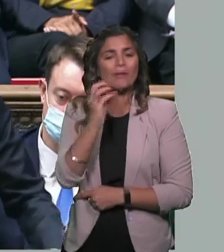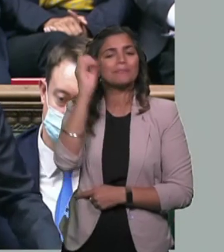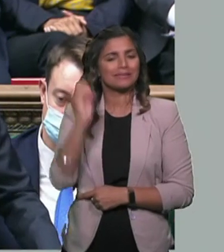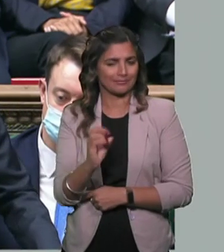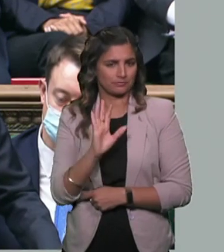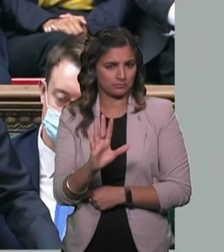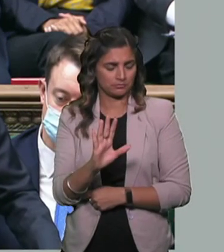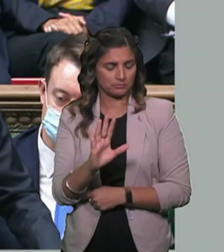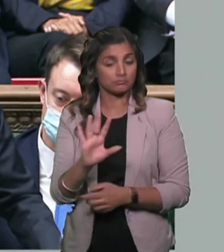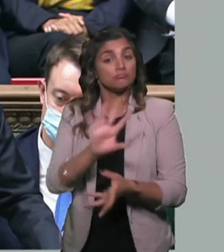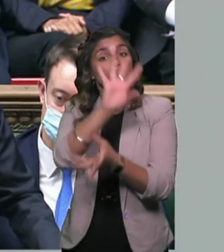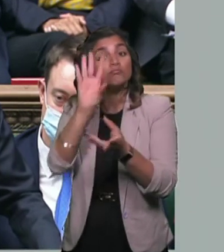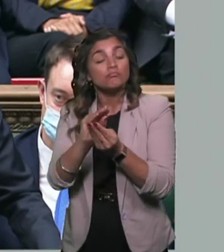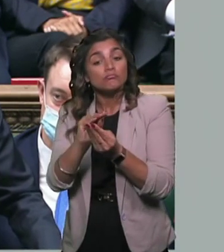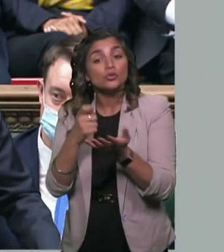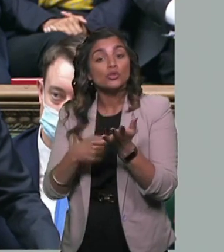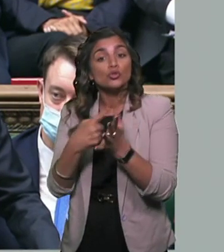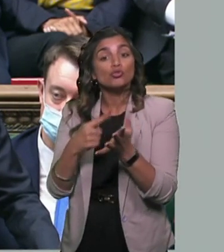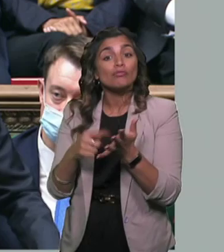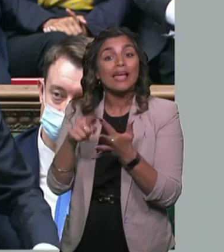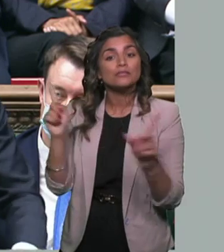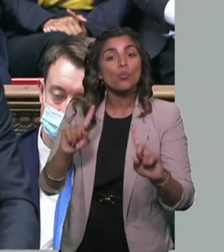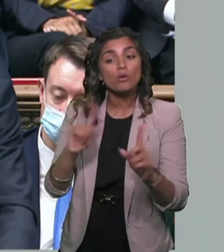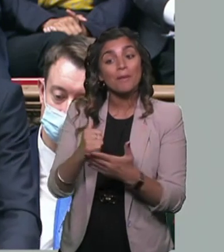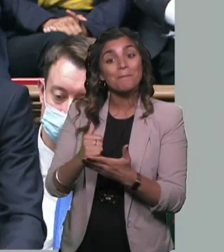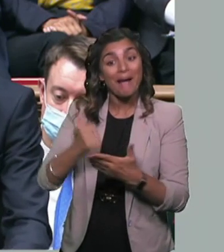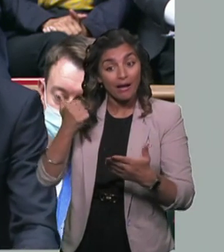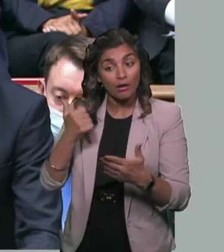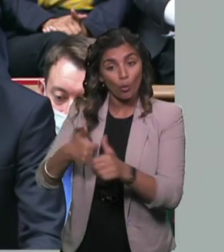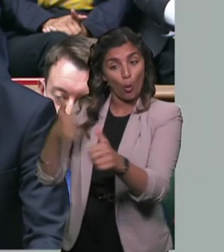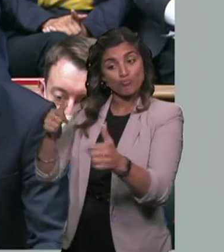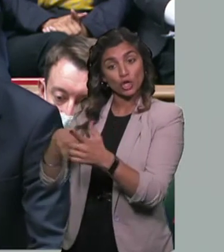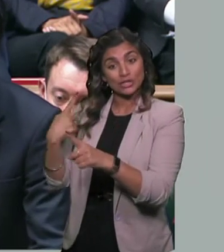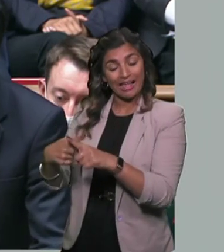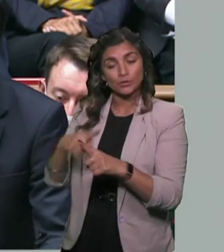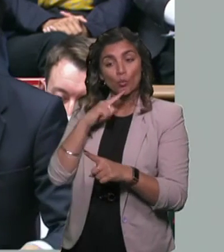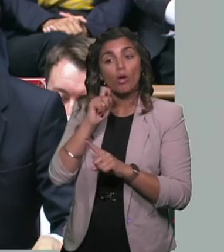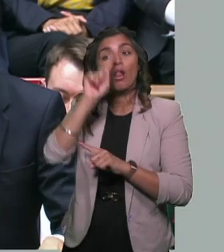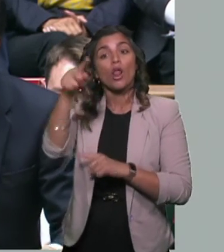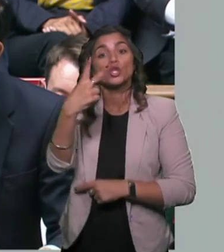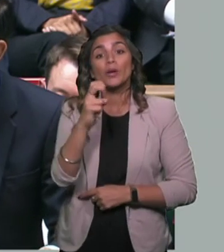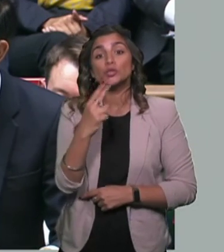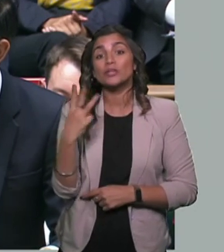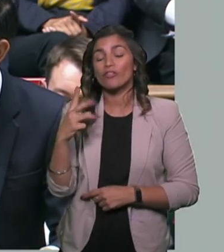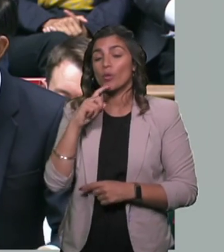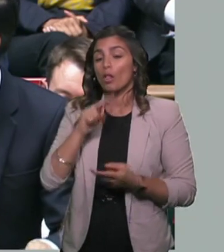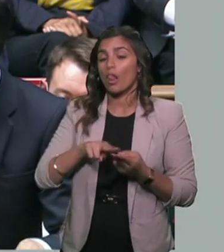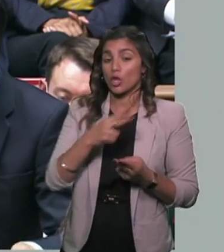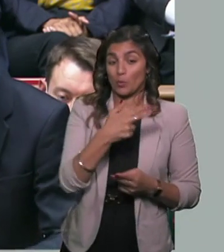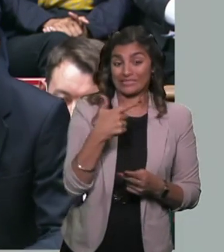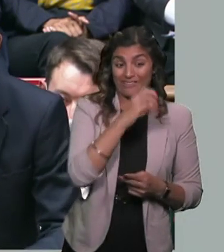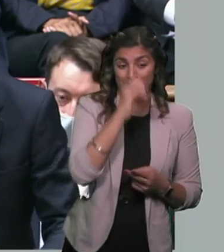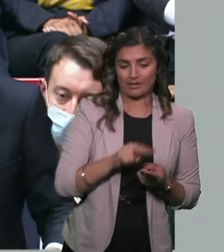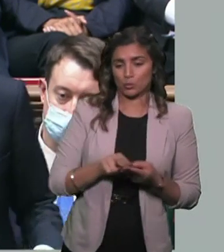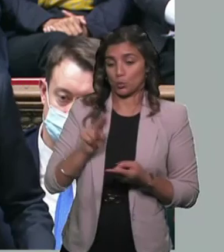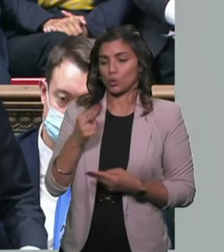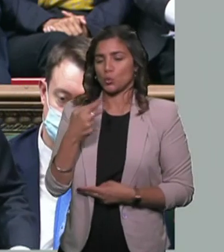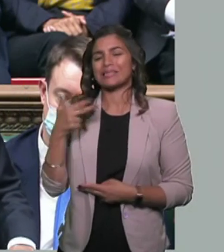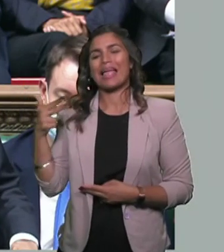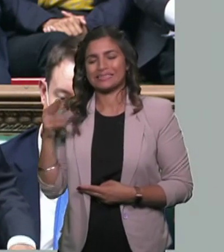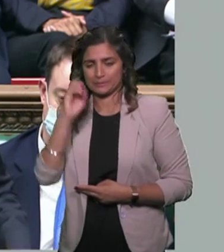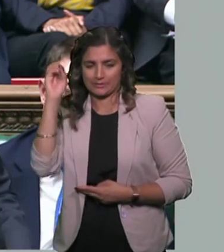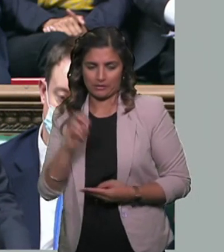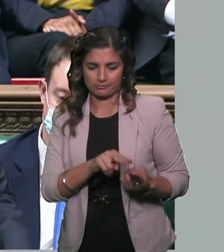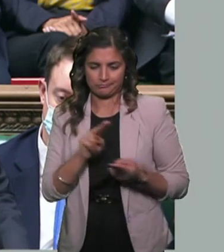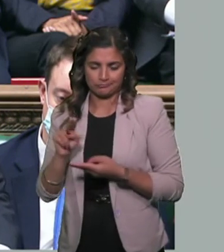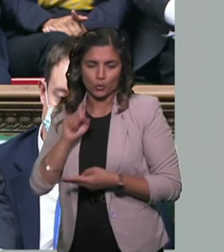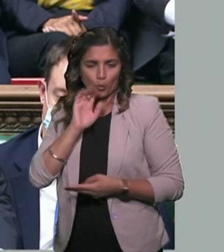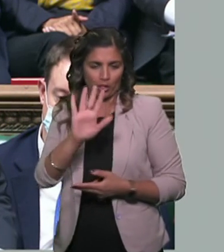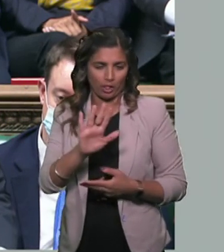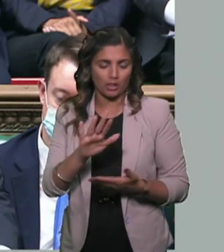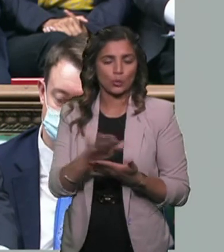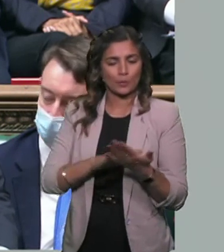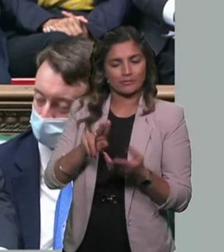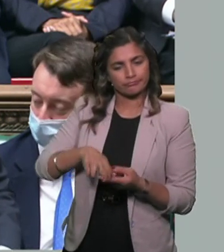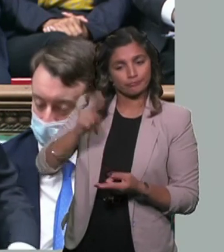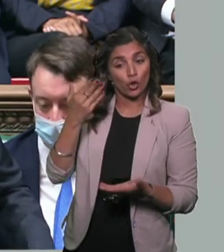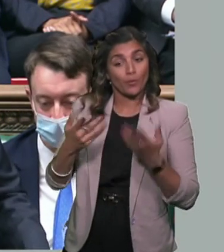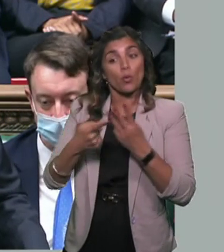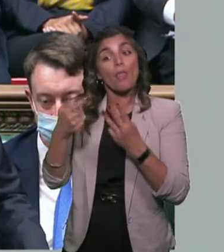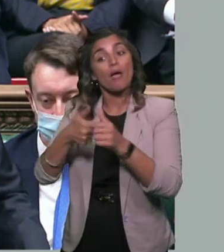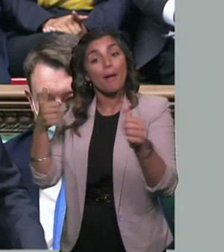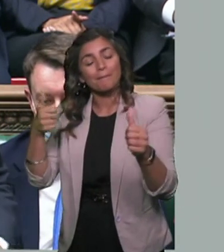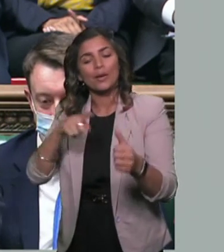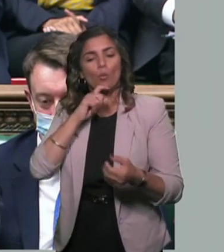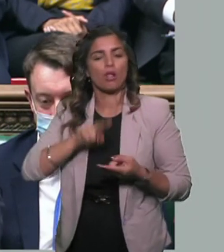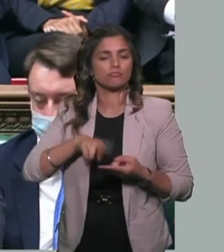The overall rate for corporation tax on banks will, in 2023, increase from 27% to 28% and will remain higher than the rate paid by other companies.